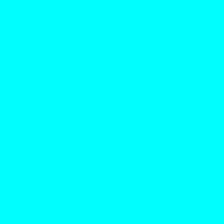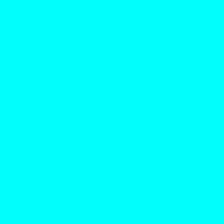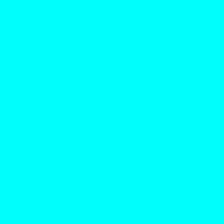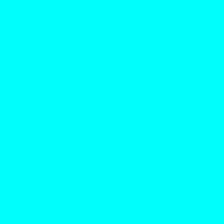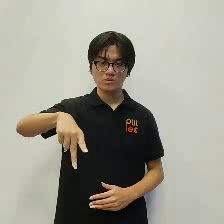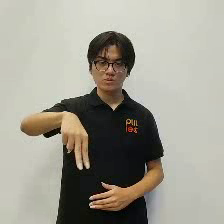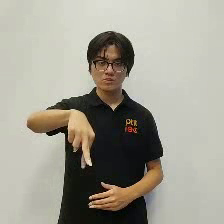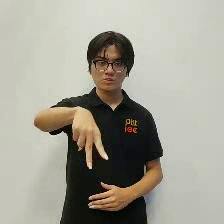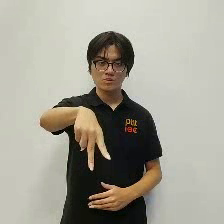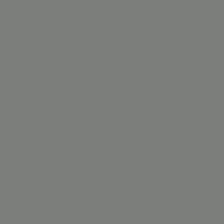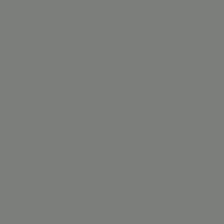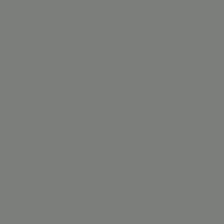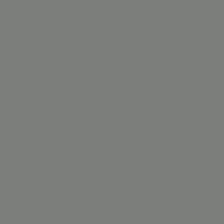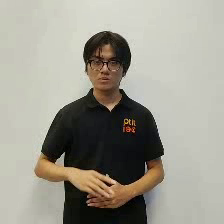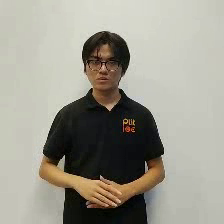Đi